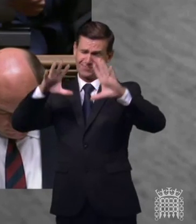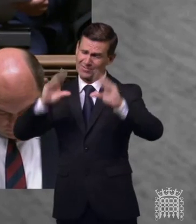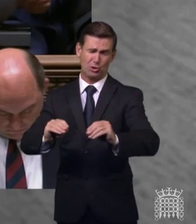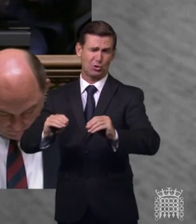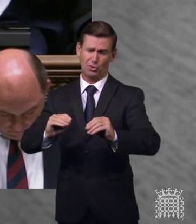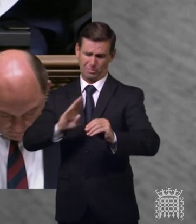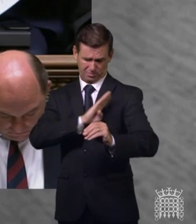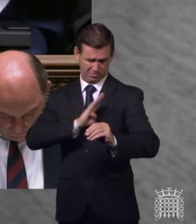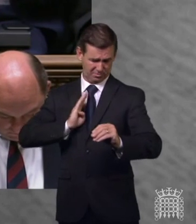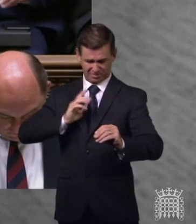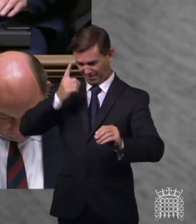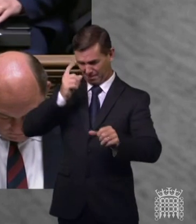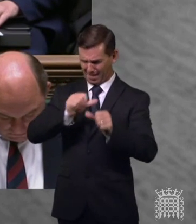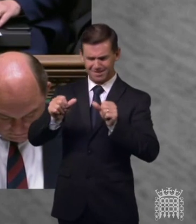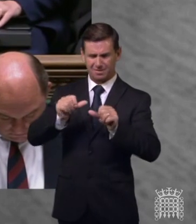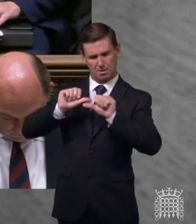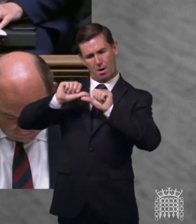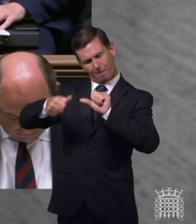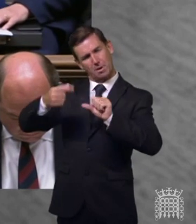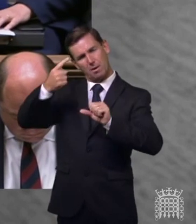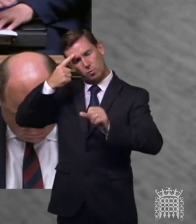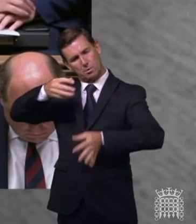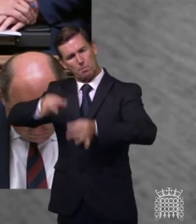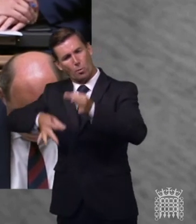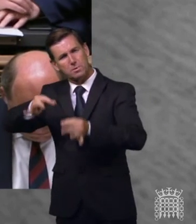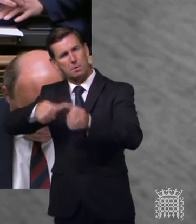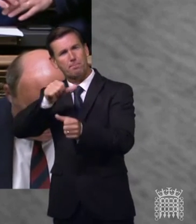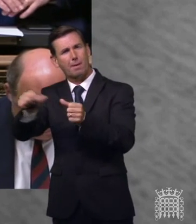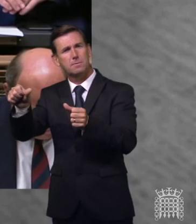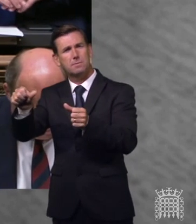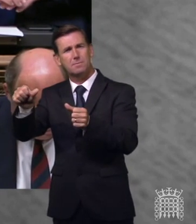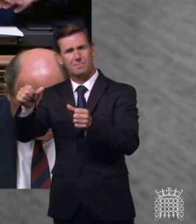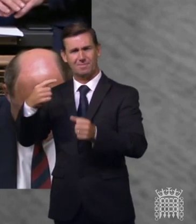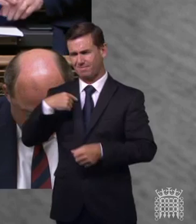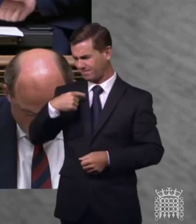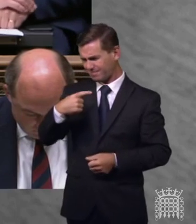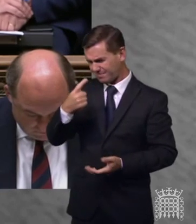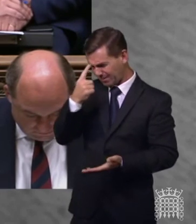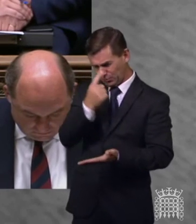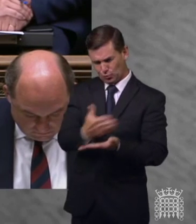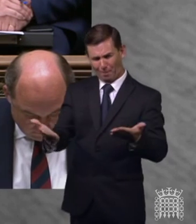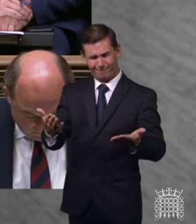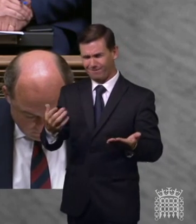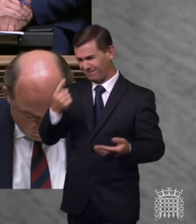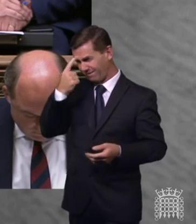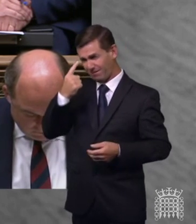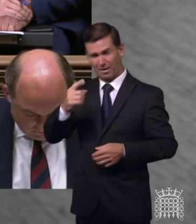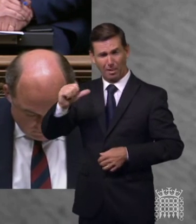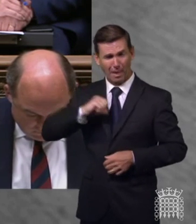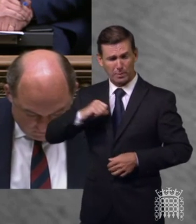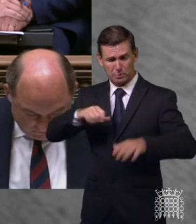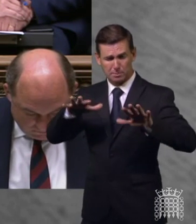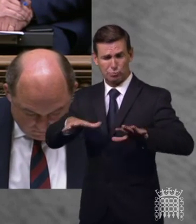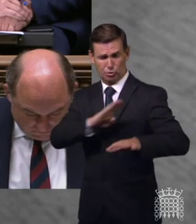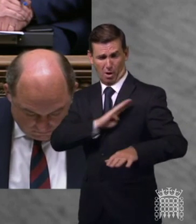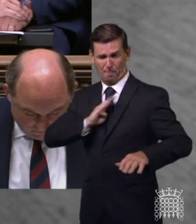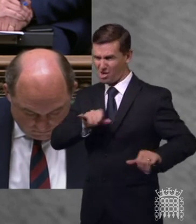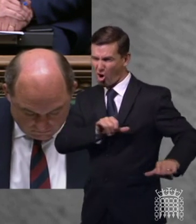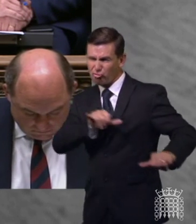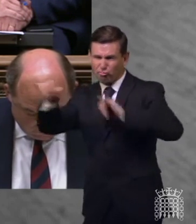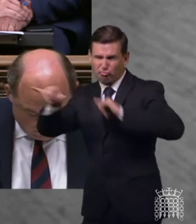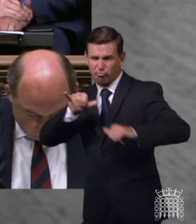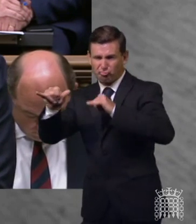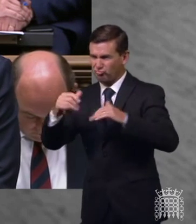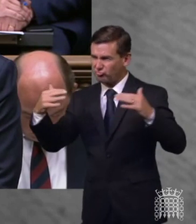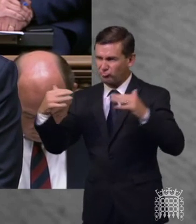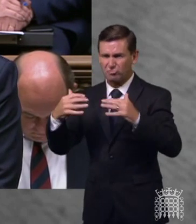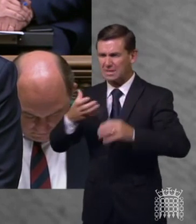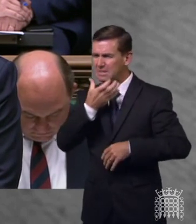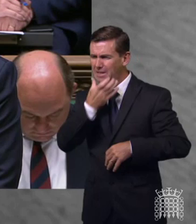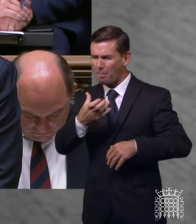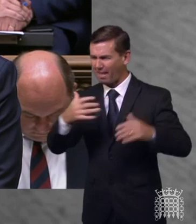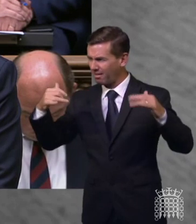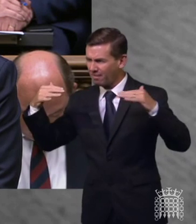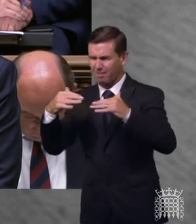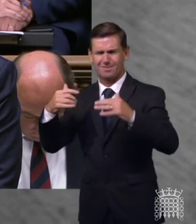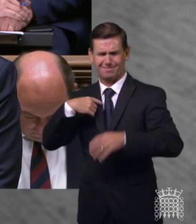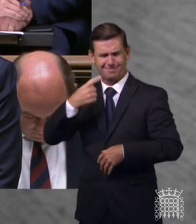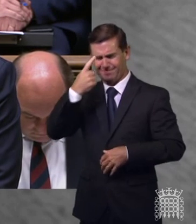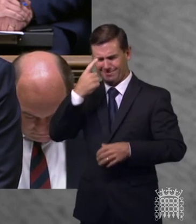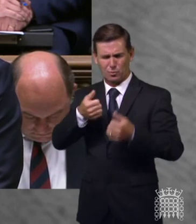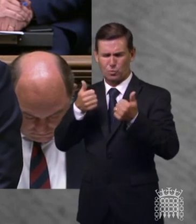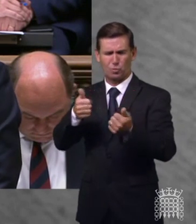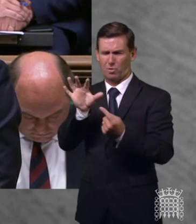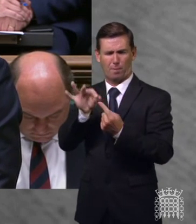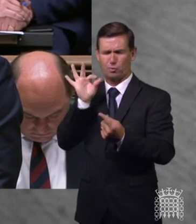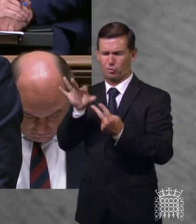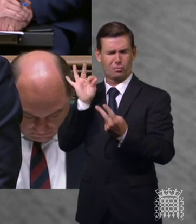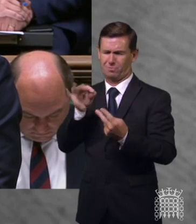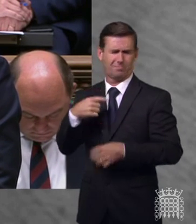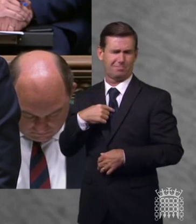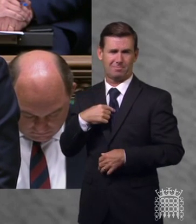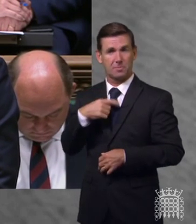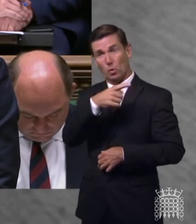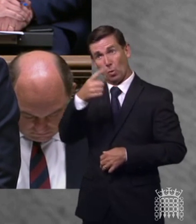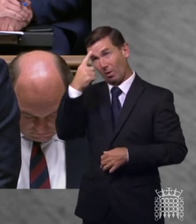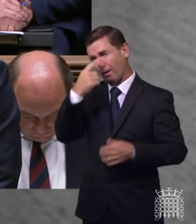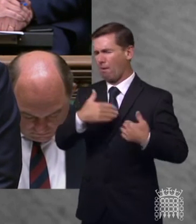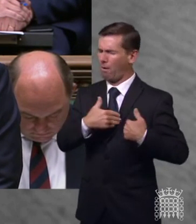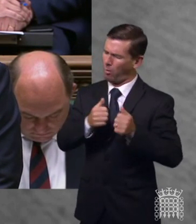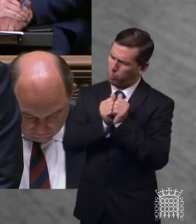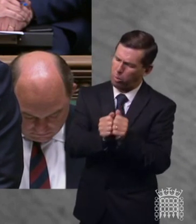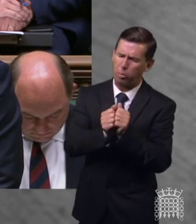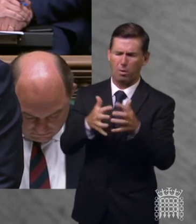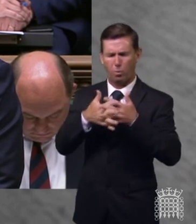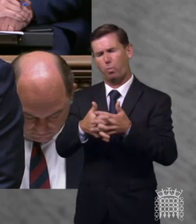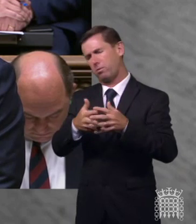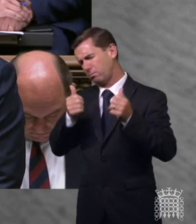I do not believe that today deploying tens of thousands of British troops to fight the Taliban is an option that, no matter how sincerely people may advocate it—and I